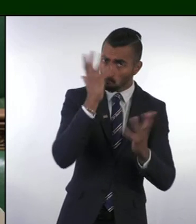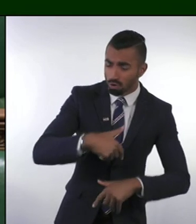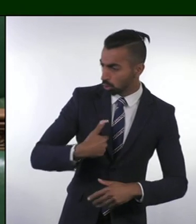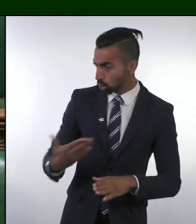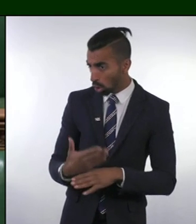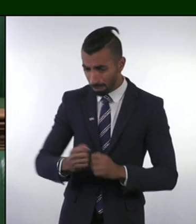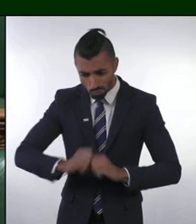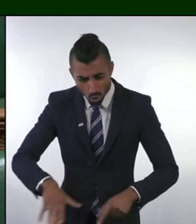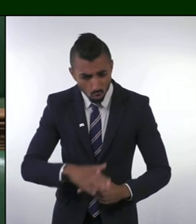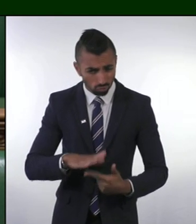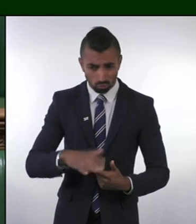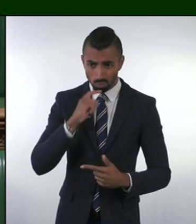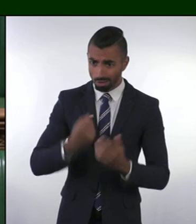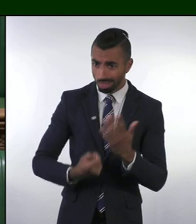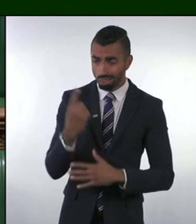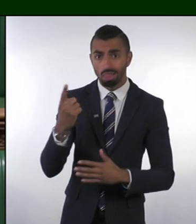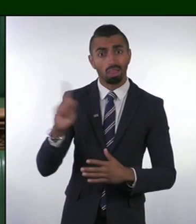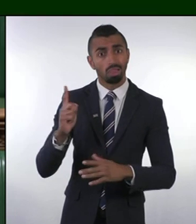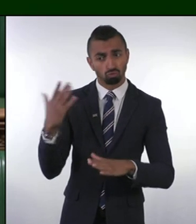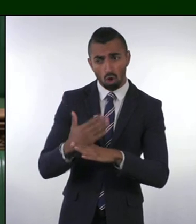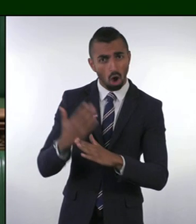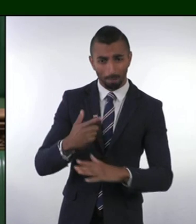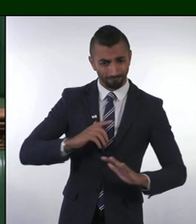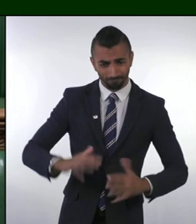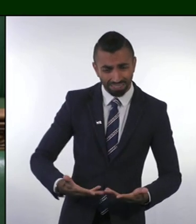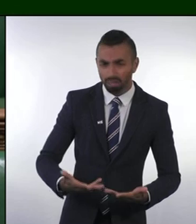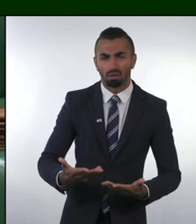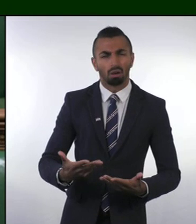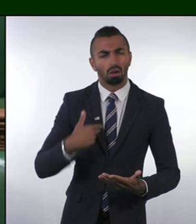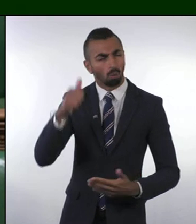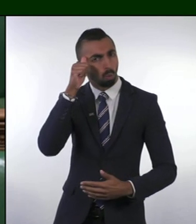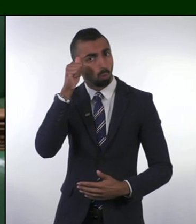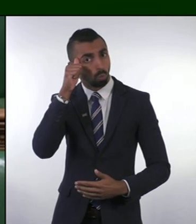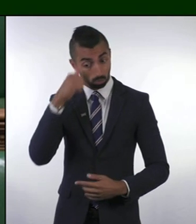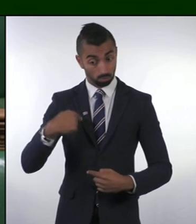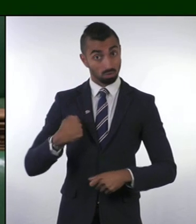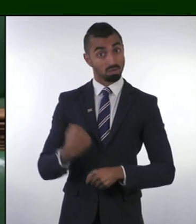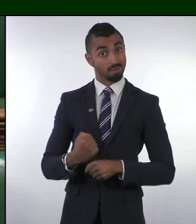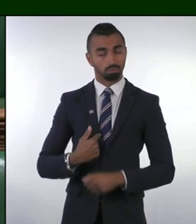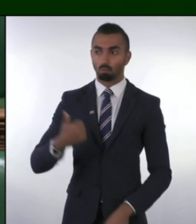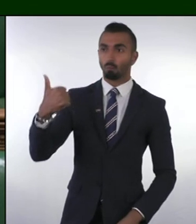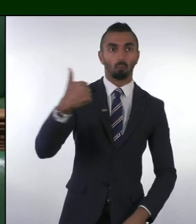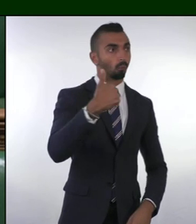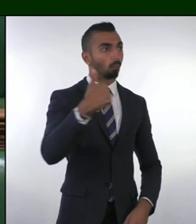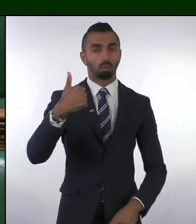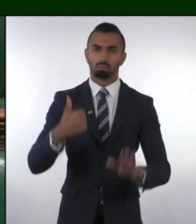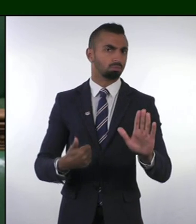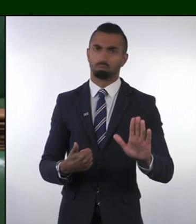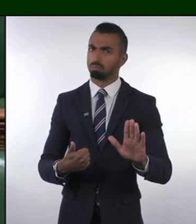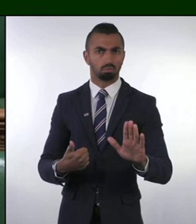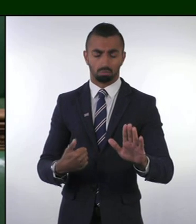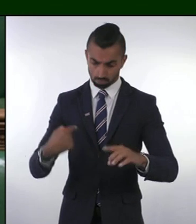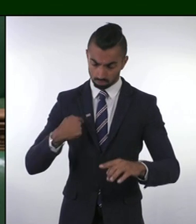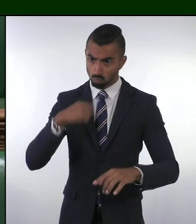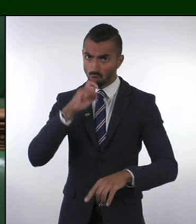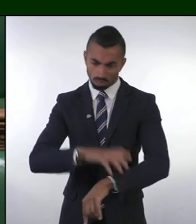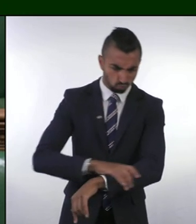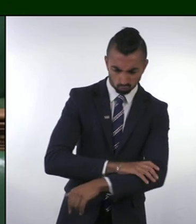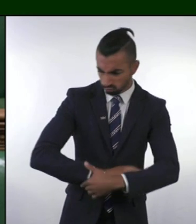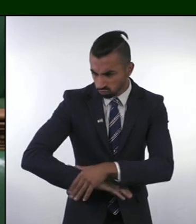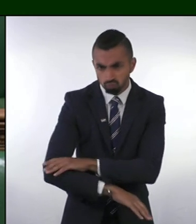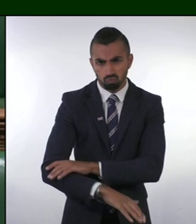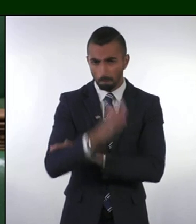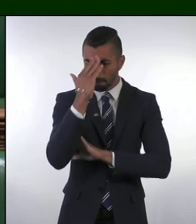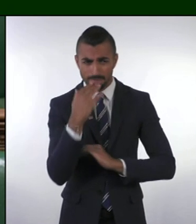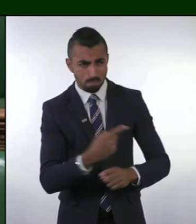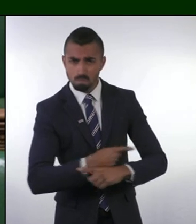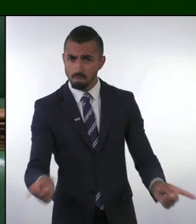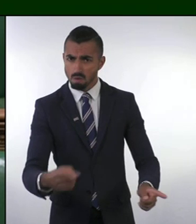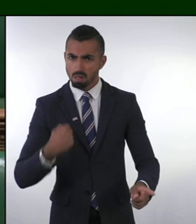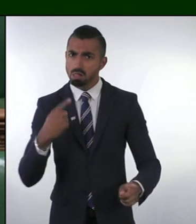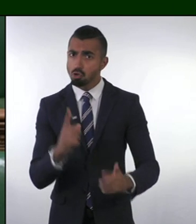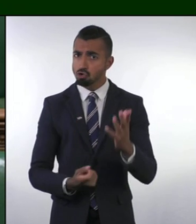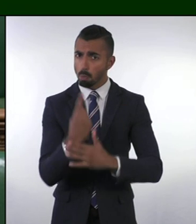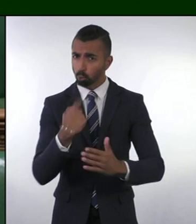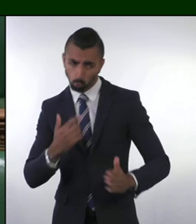We are not just going to accept that. People need to know that we will do all we can to give everyone the opportunity of good and secure work.